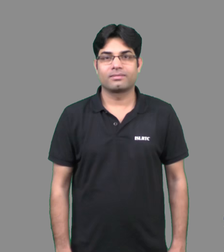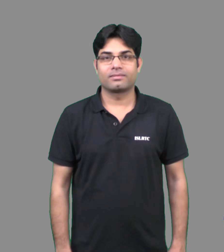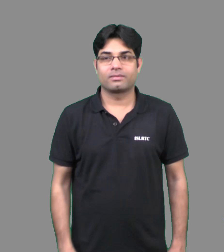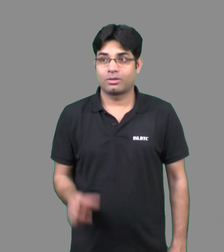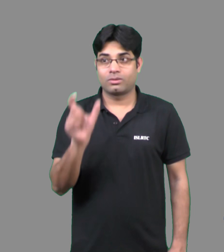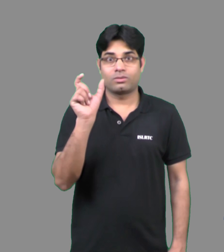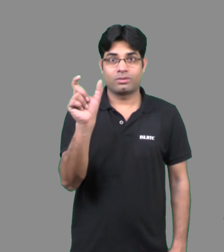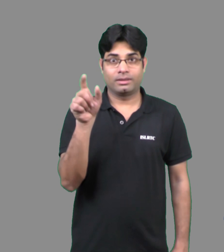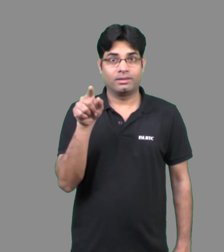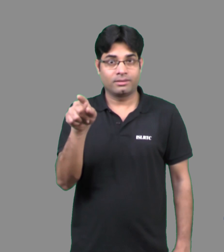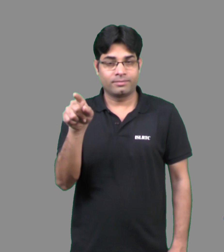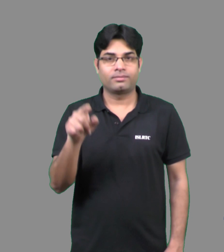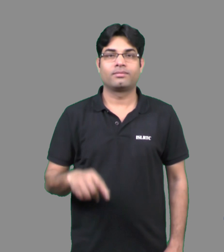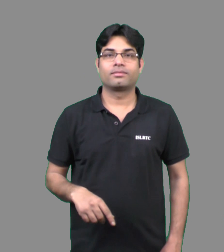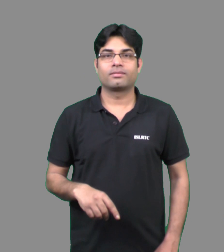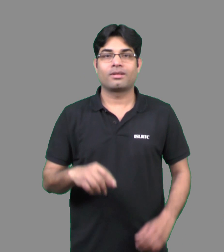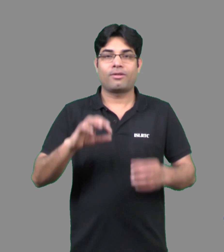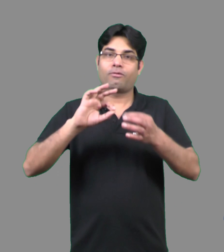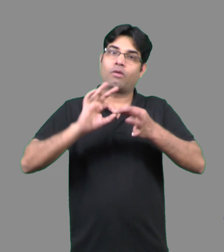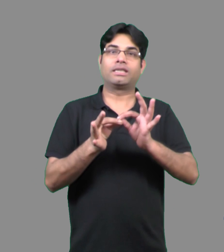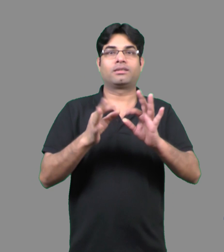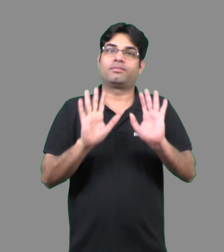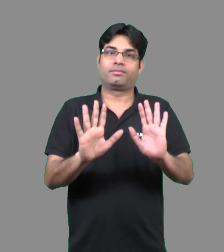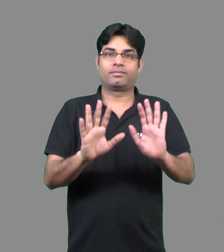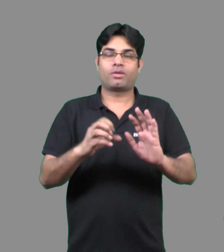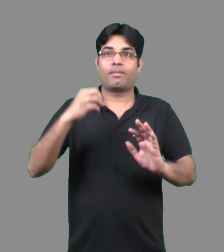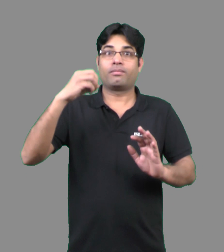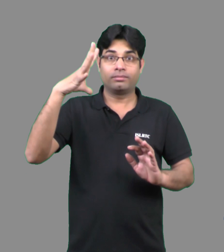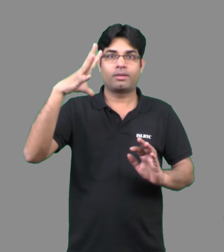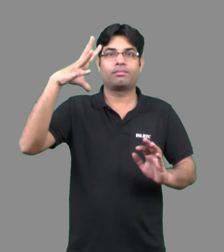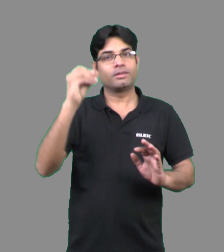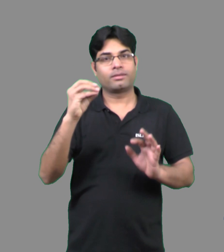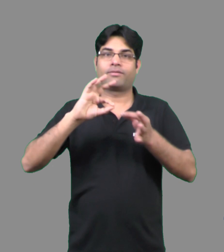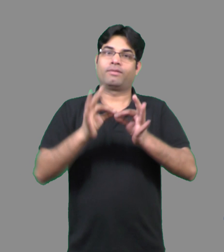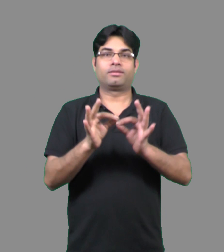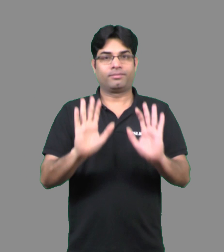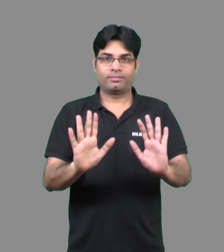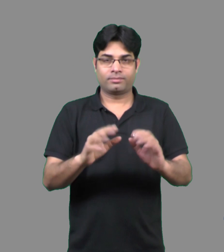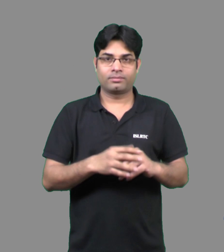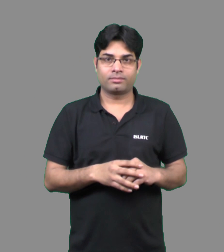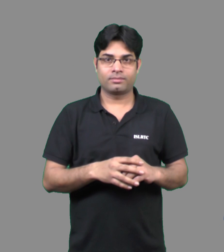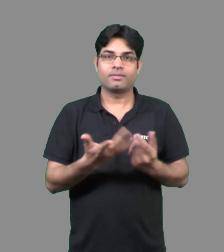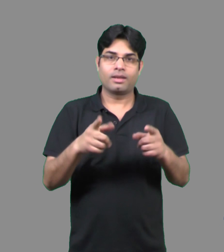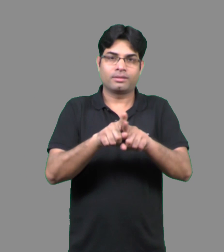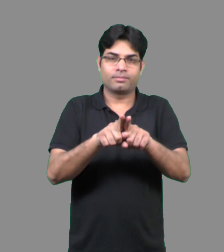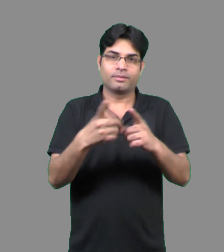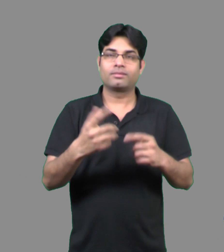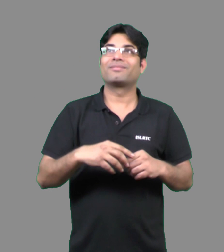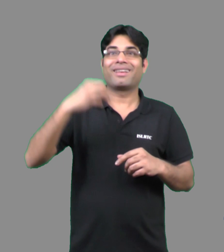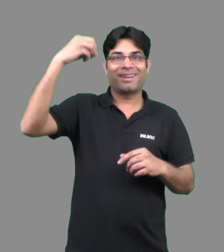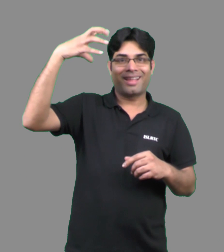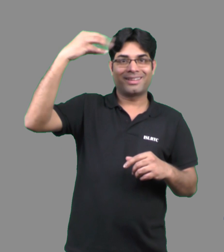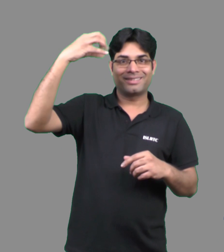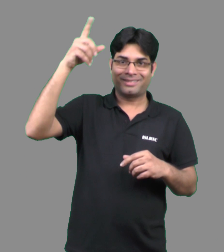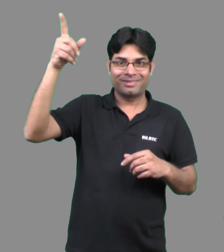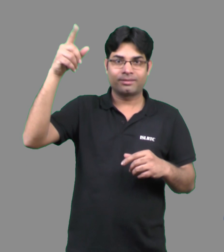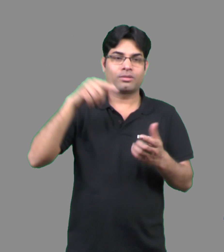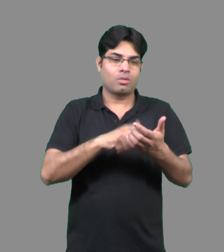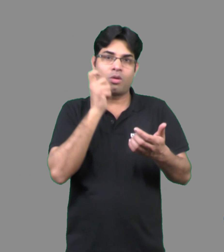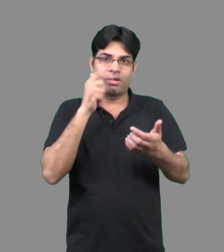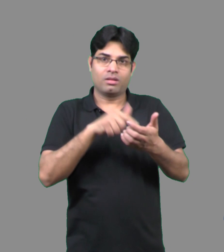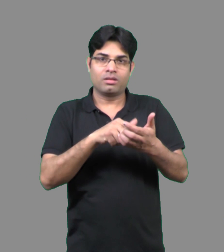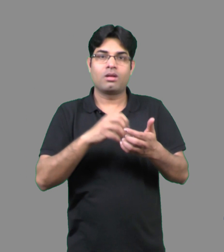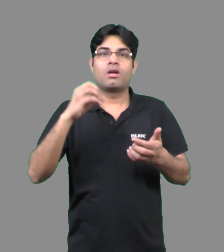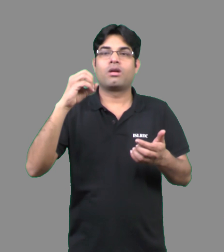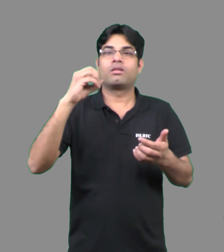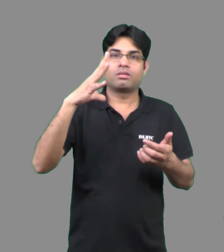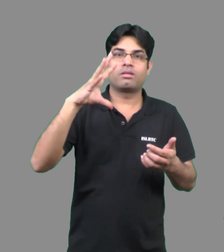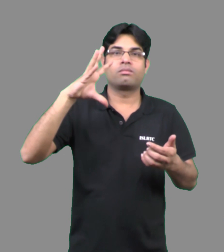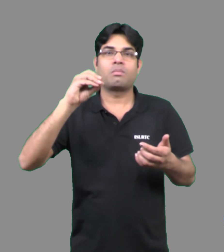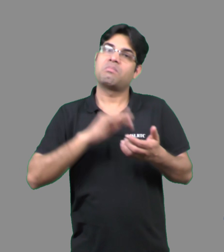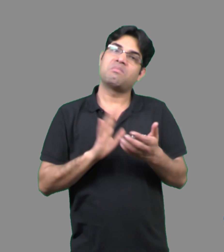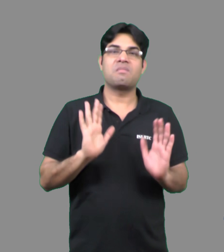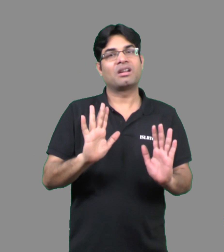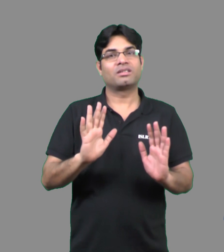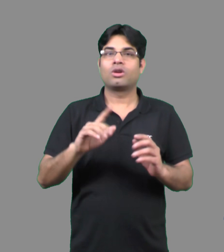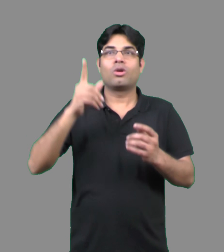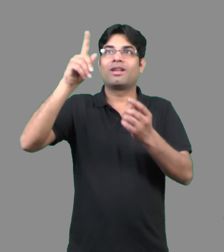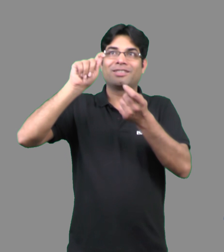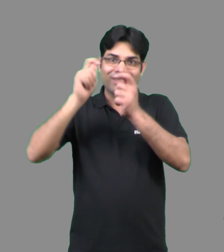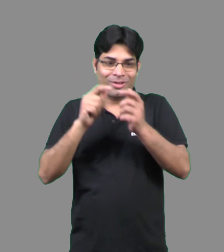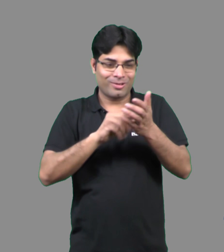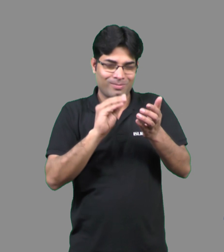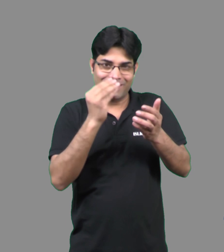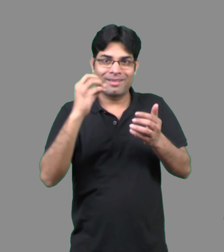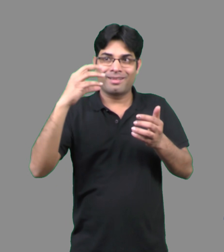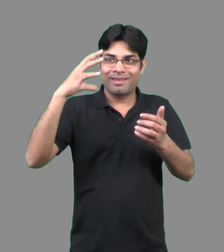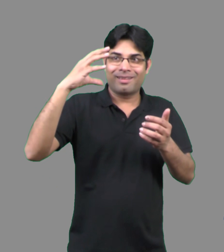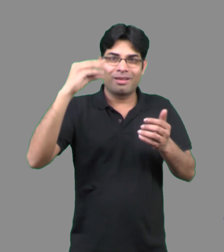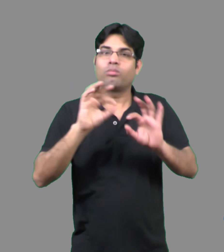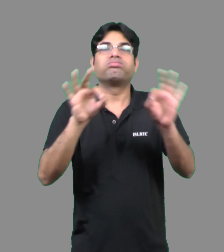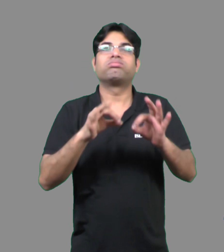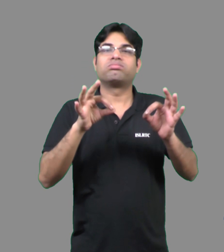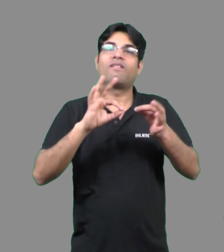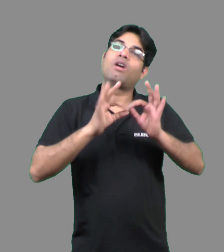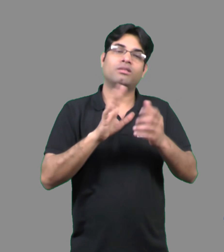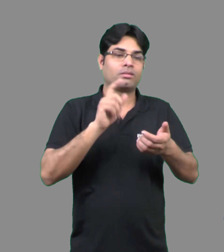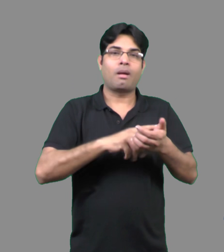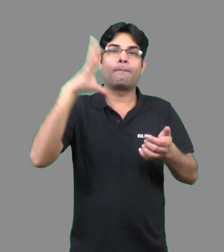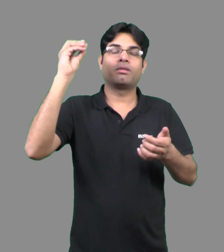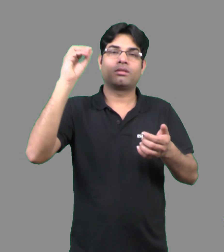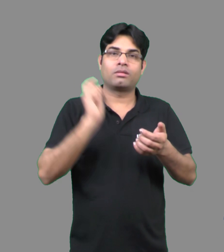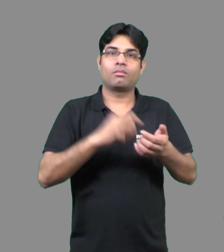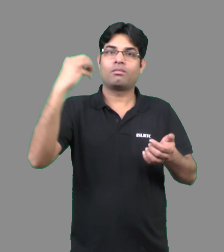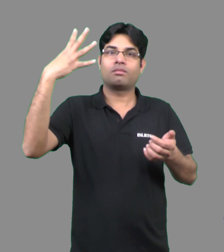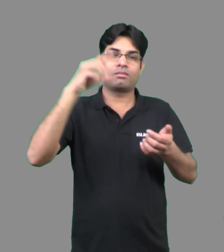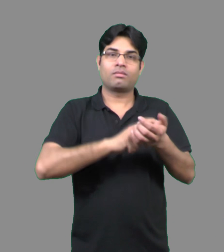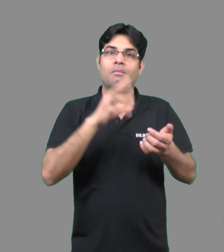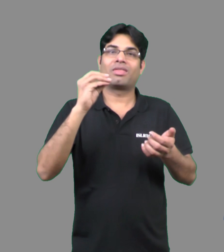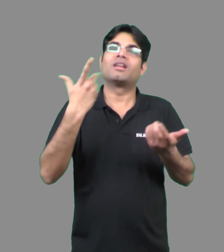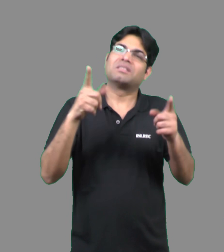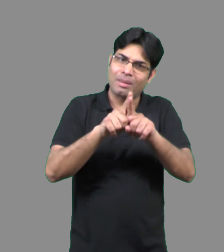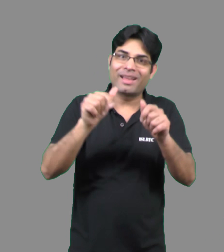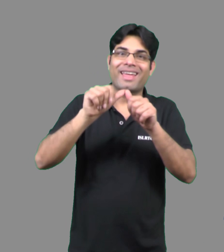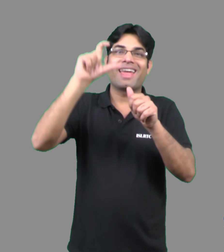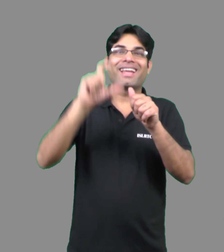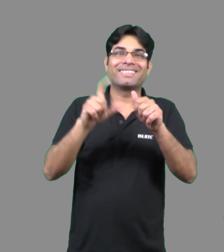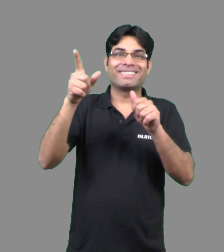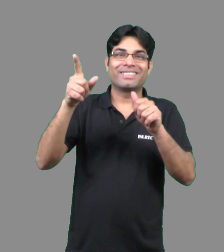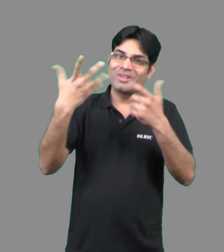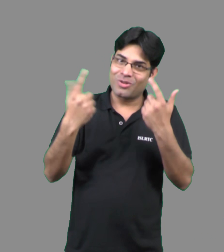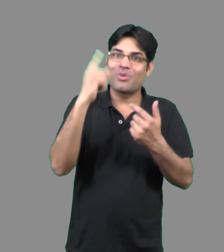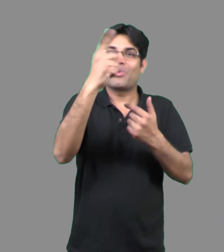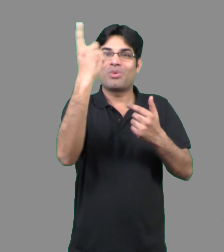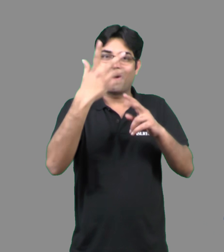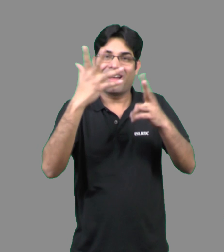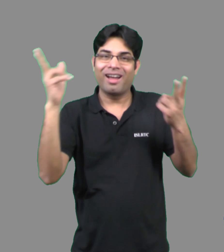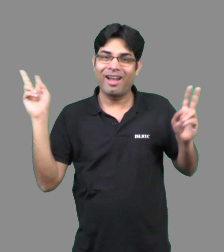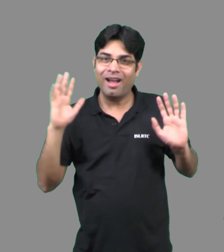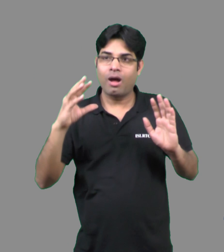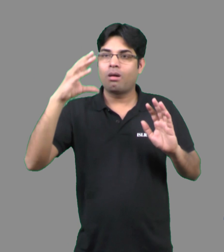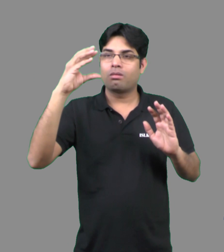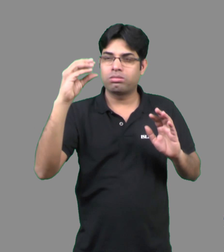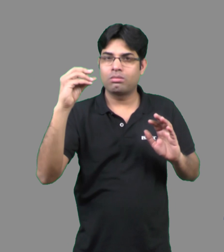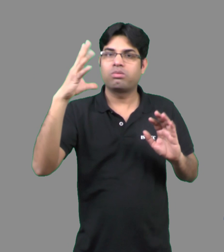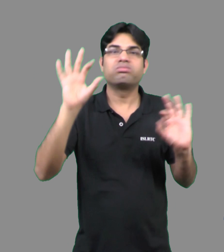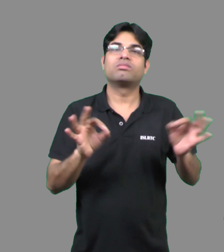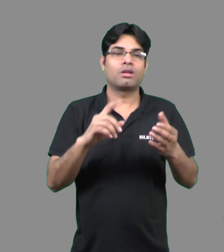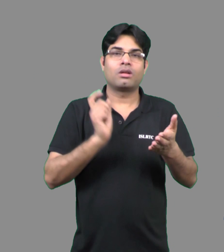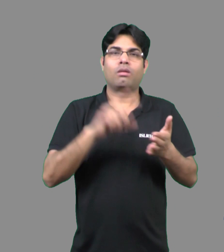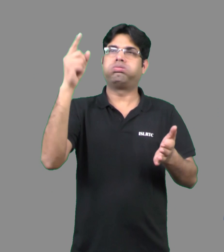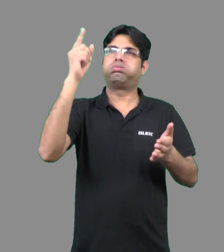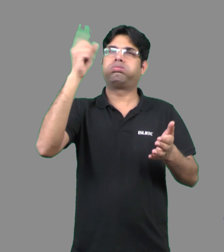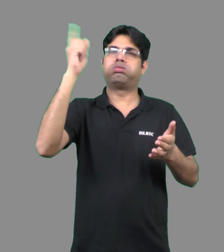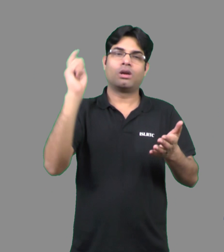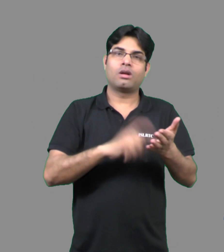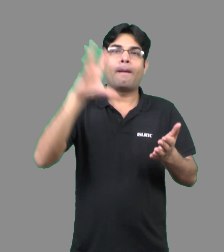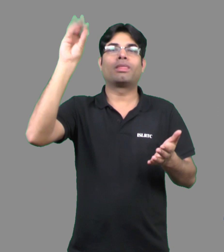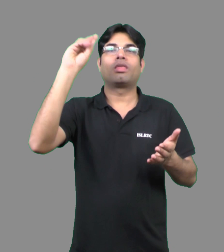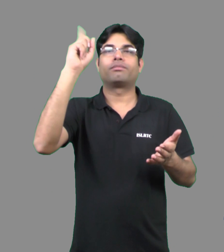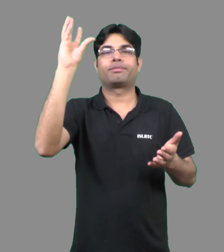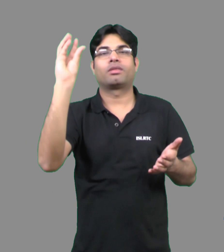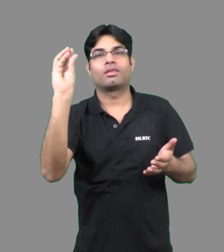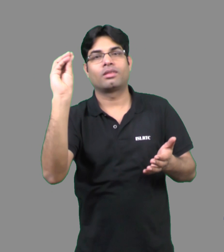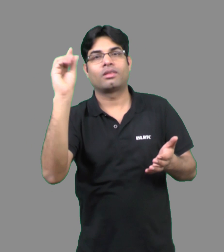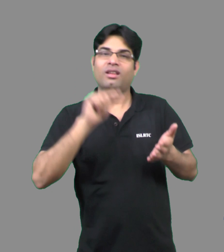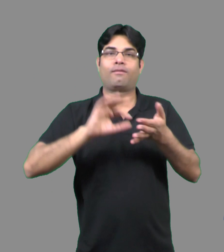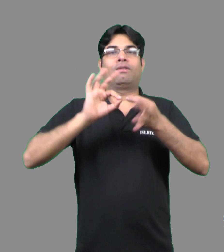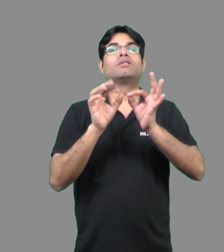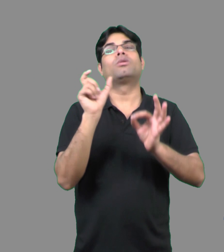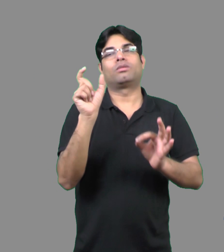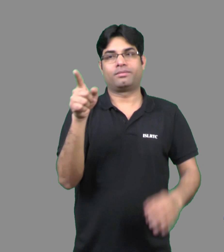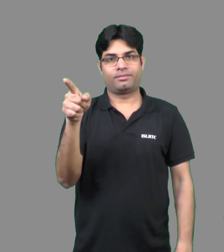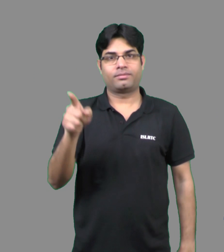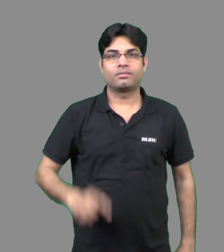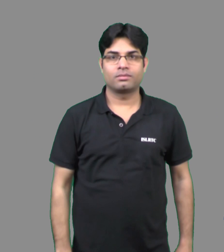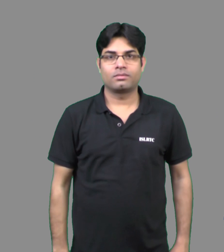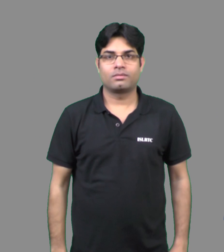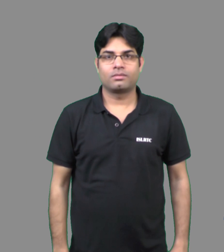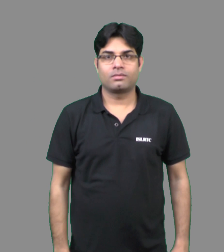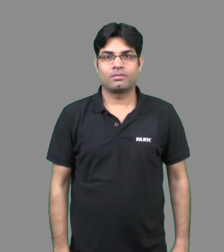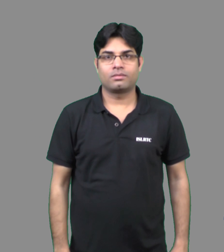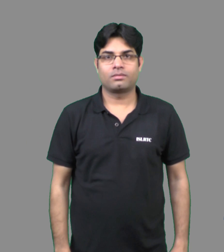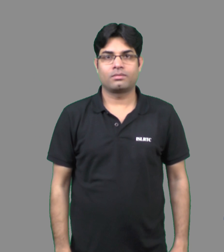Fixed Automation